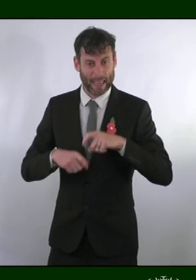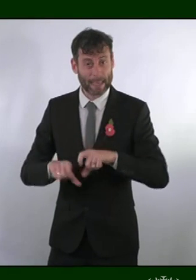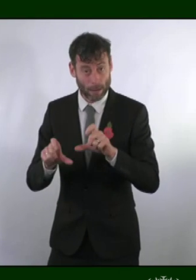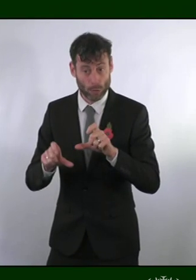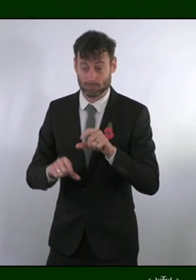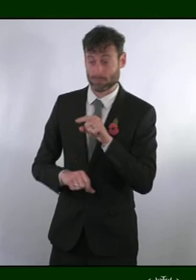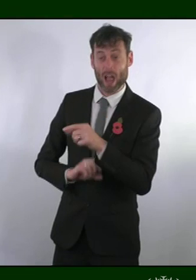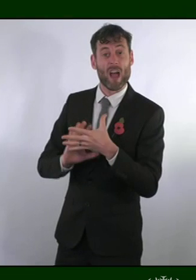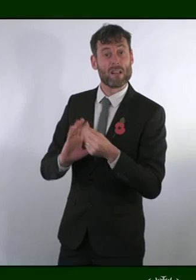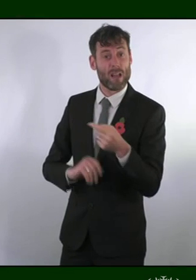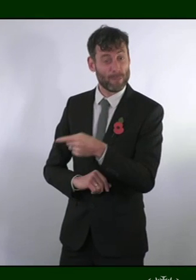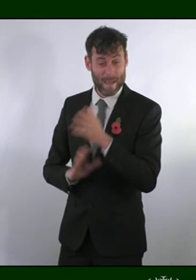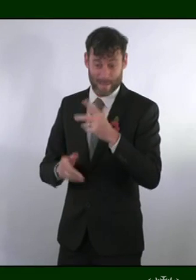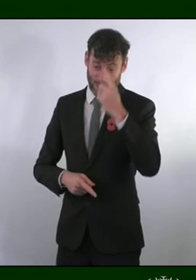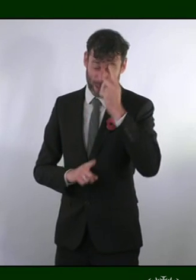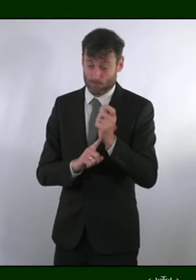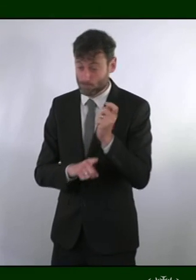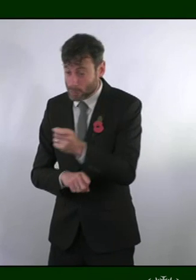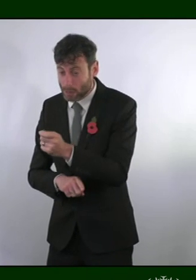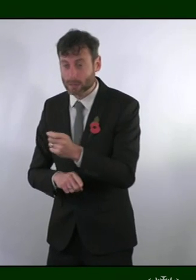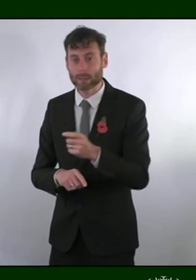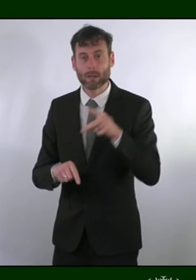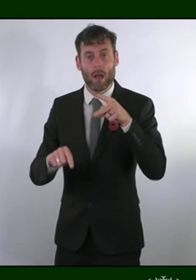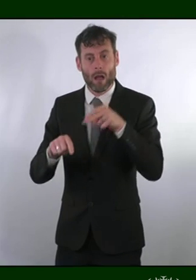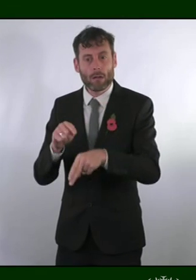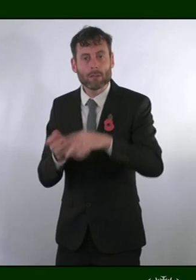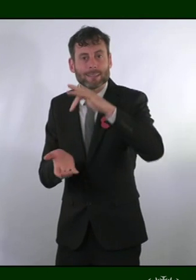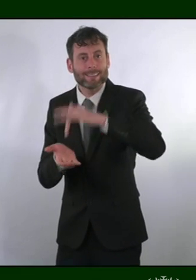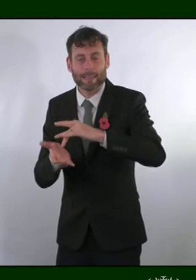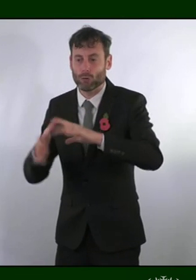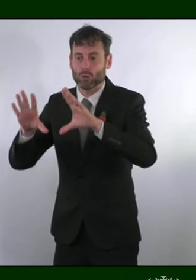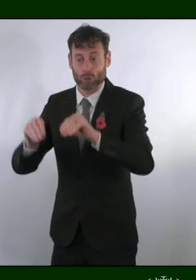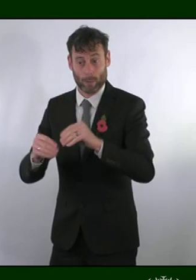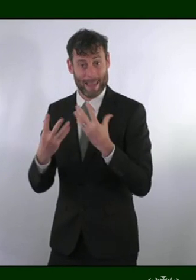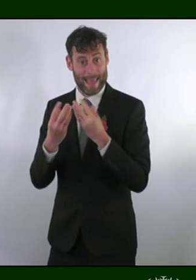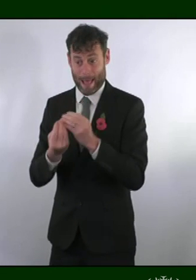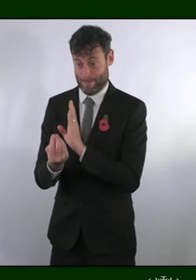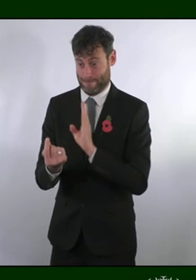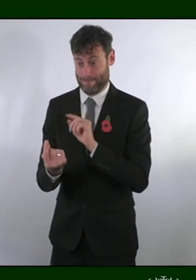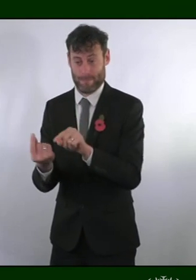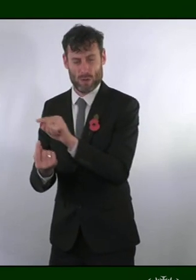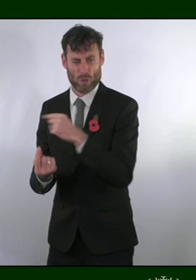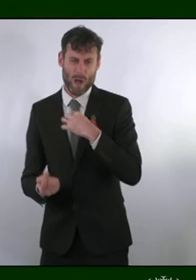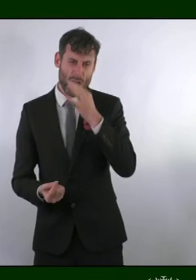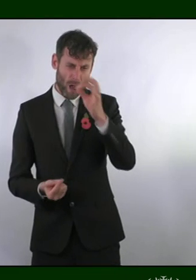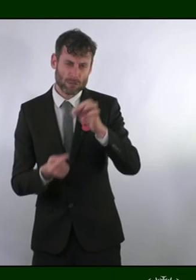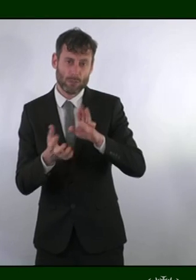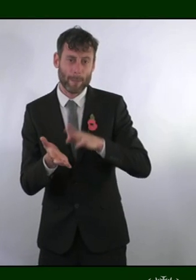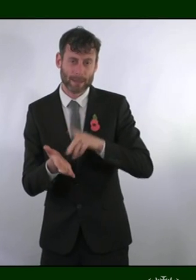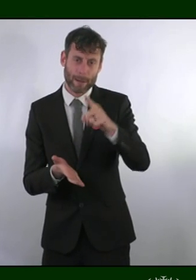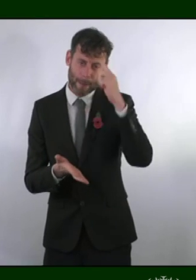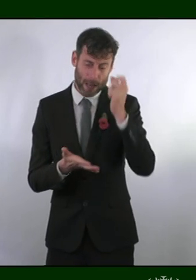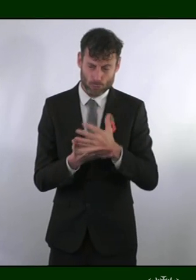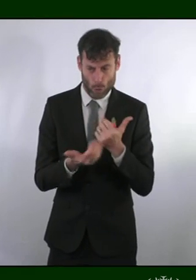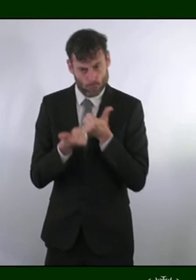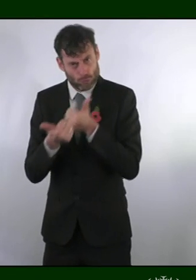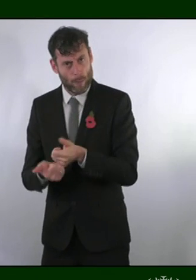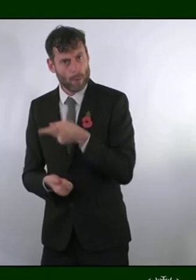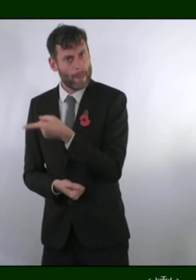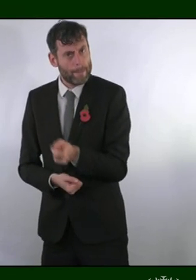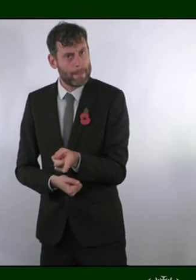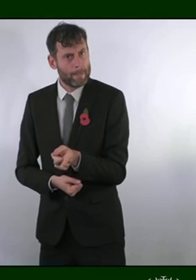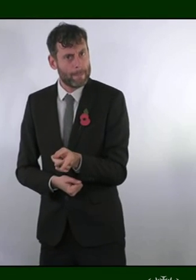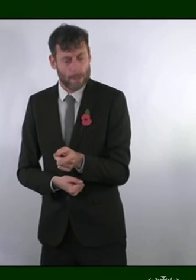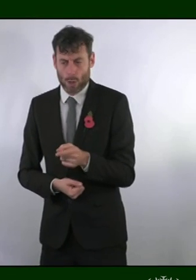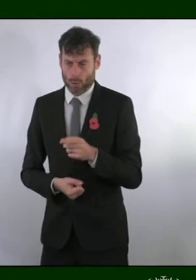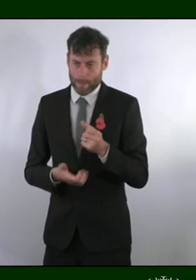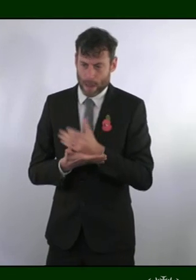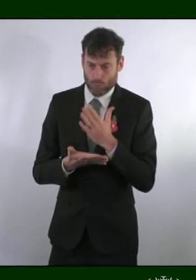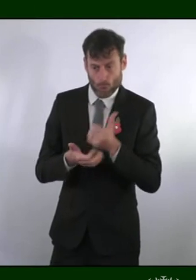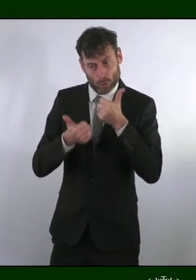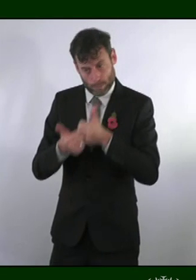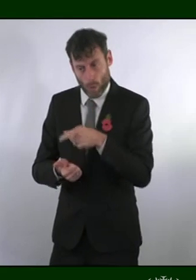So can the Prime Minister commit today that the Government will do whatever they can to make sure our armed forces charities have the support that they need so that they can carry on supporting our veterans?